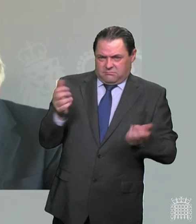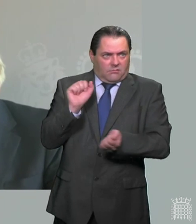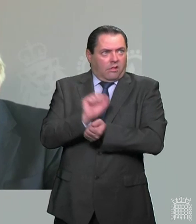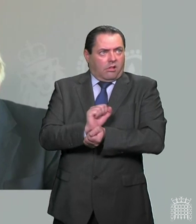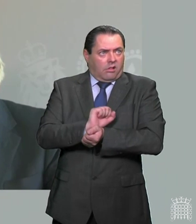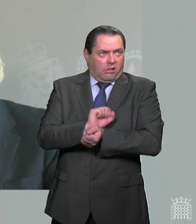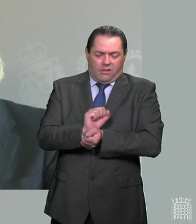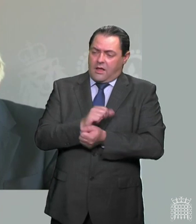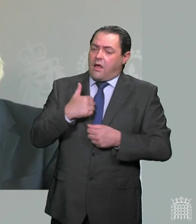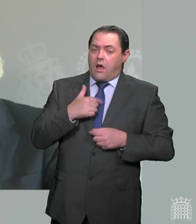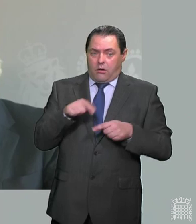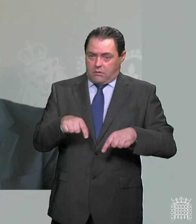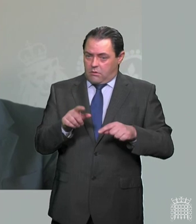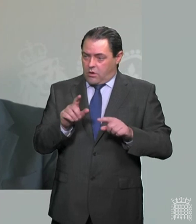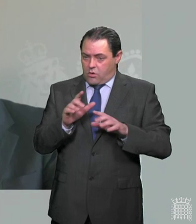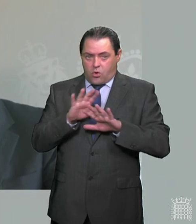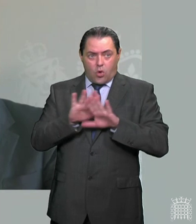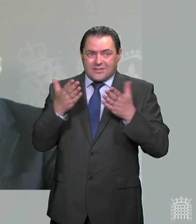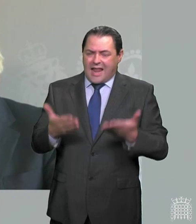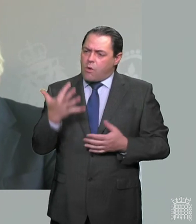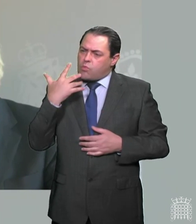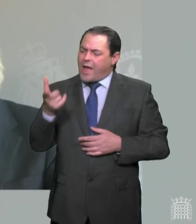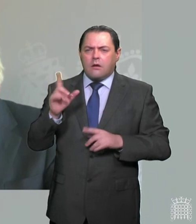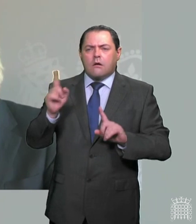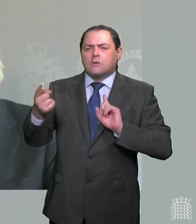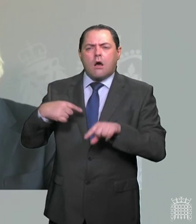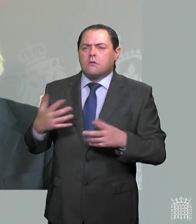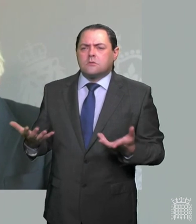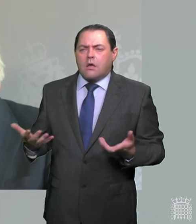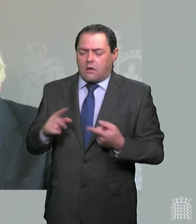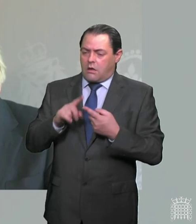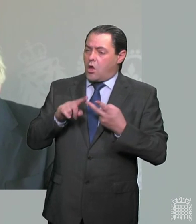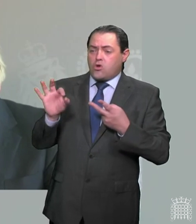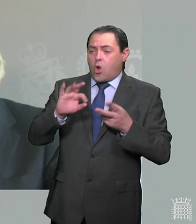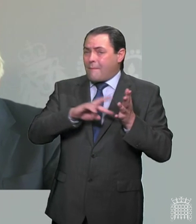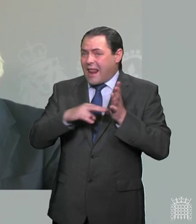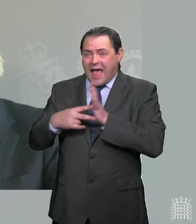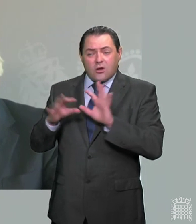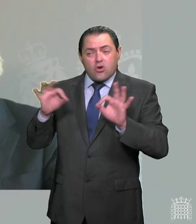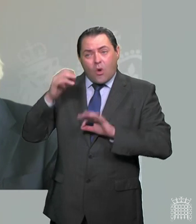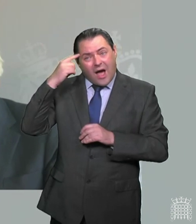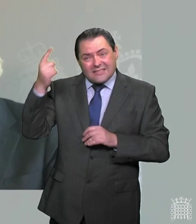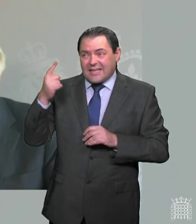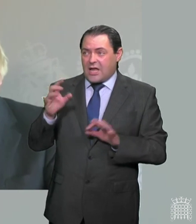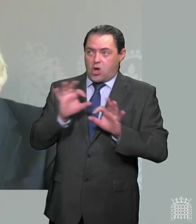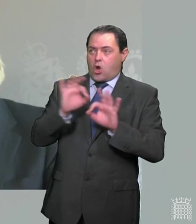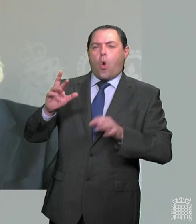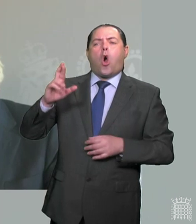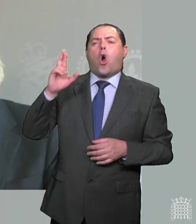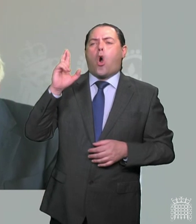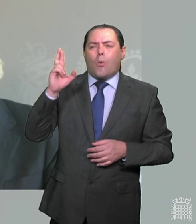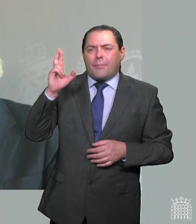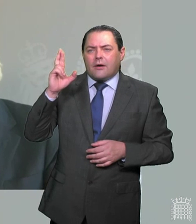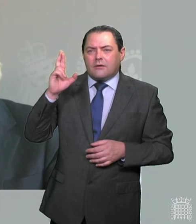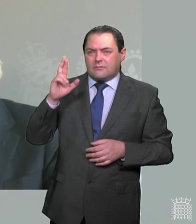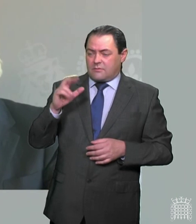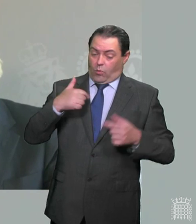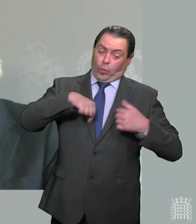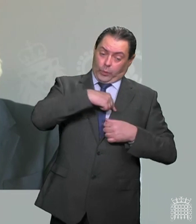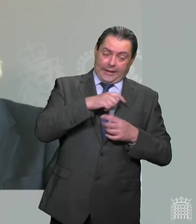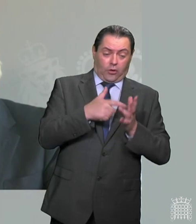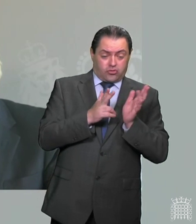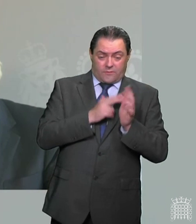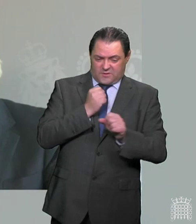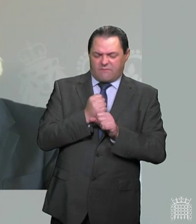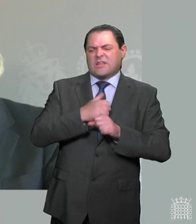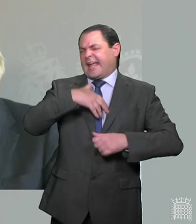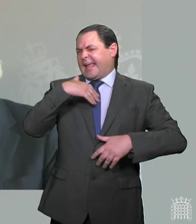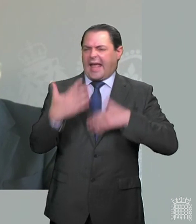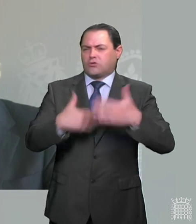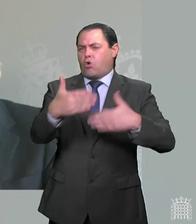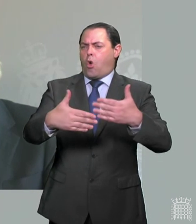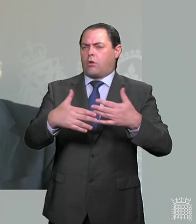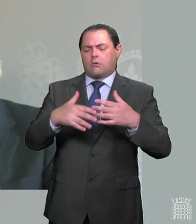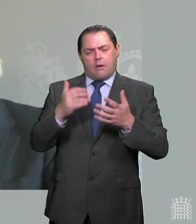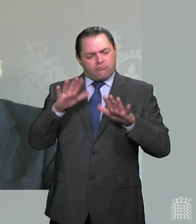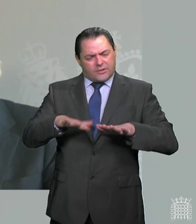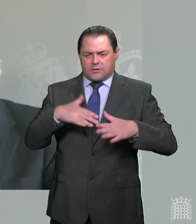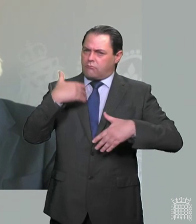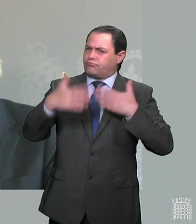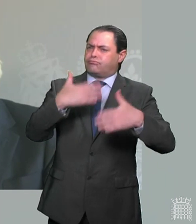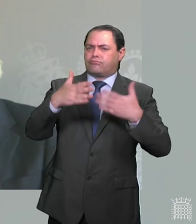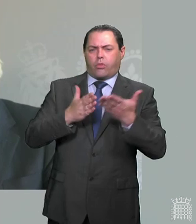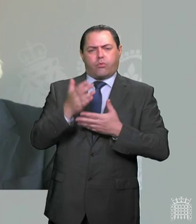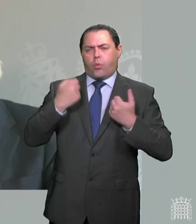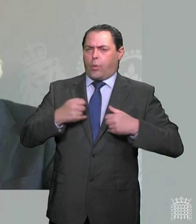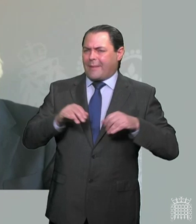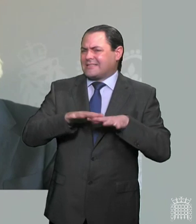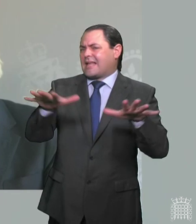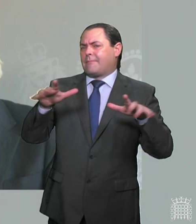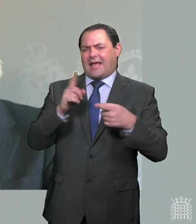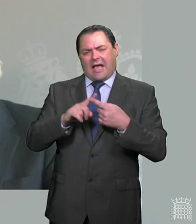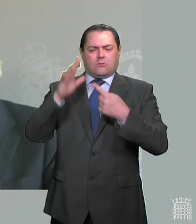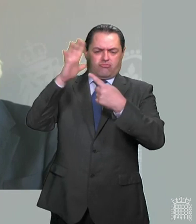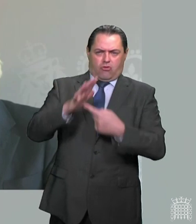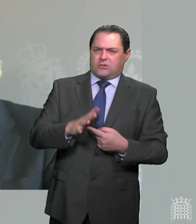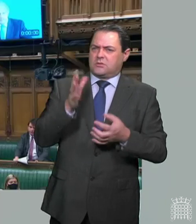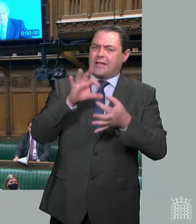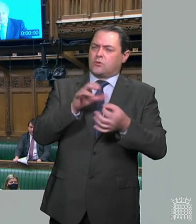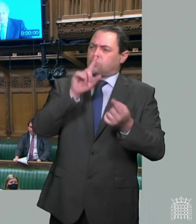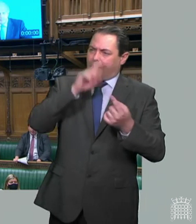He has no answer to the question, “If not now, when?” He has no plan, he has no ideas and he has no hope, while we in this Government are getting on with getting our country through the pandemic and delivering on the people’s priorities.